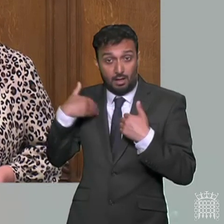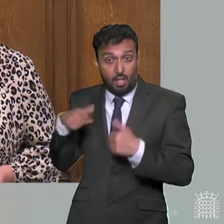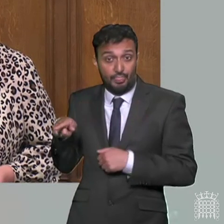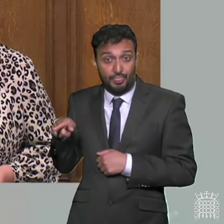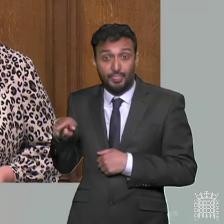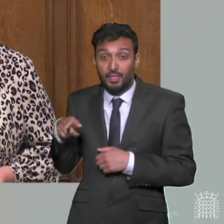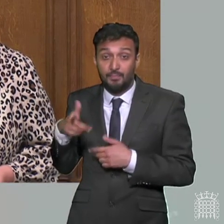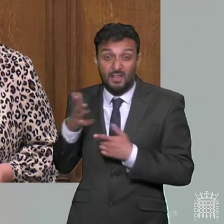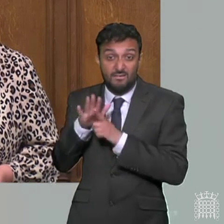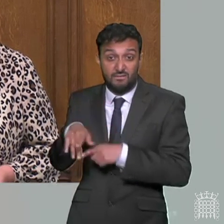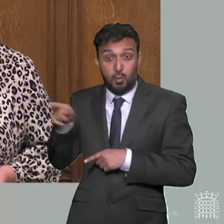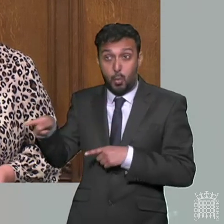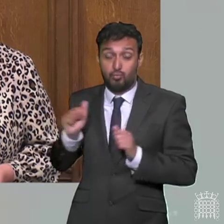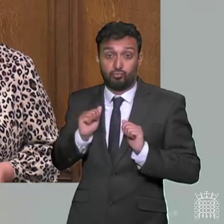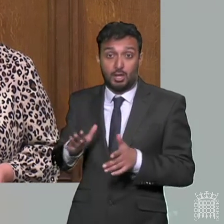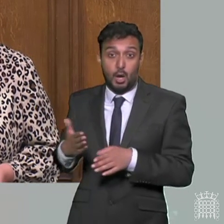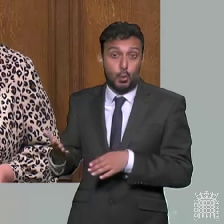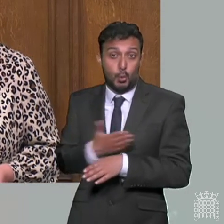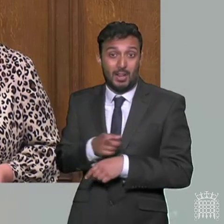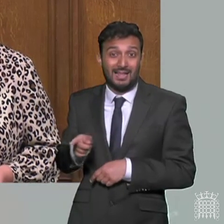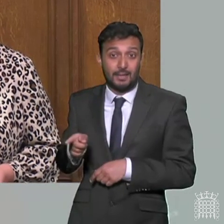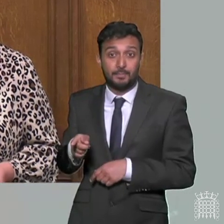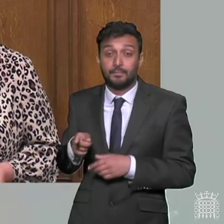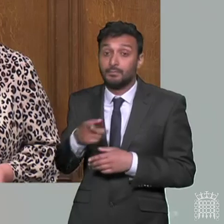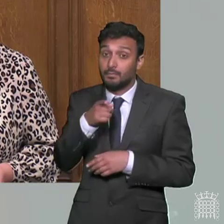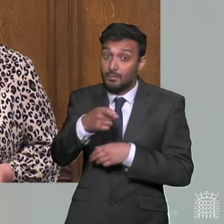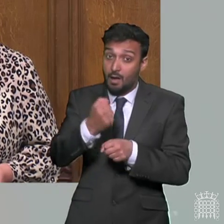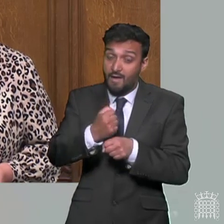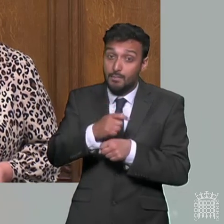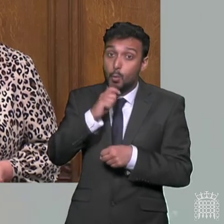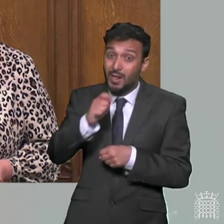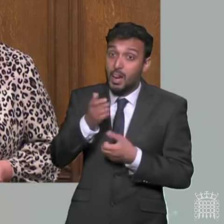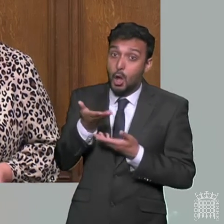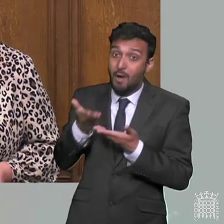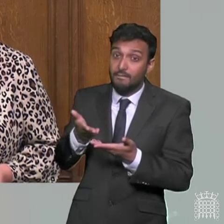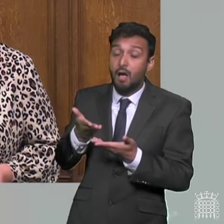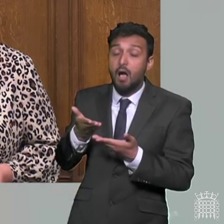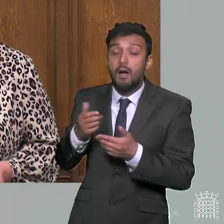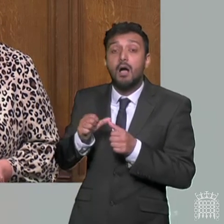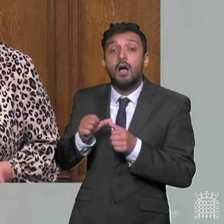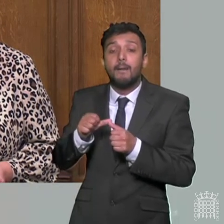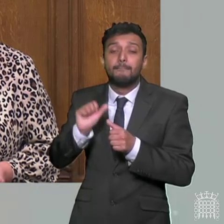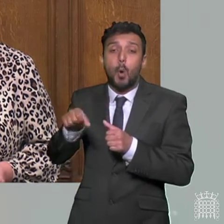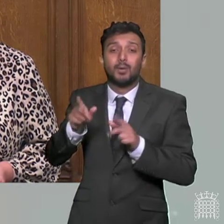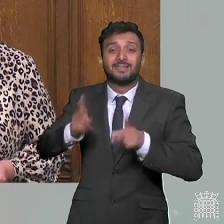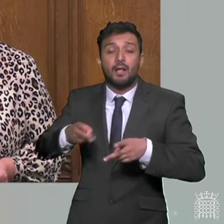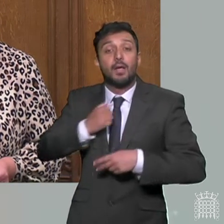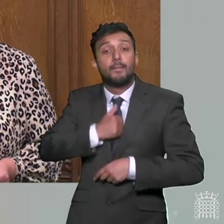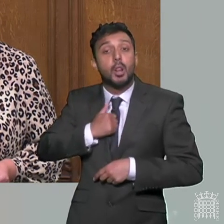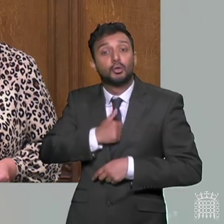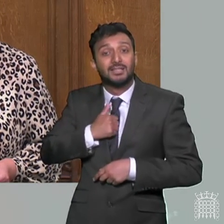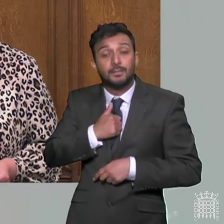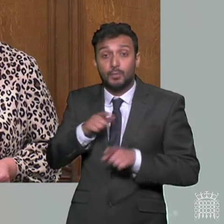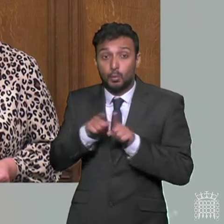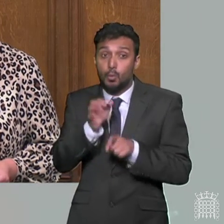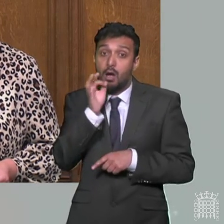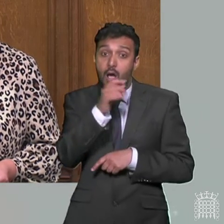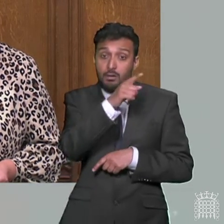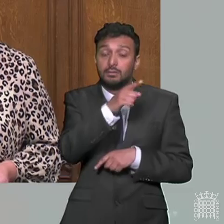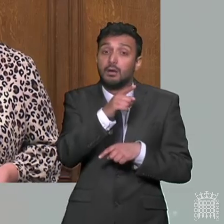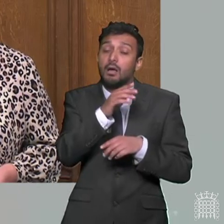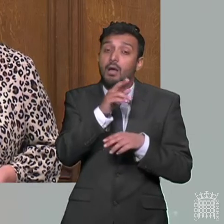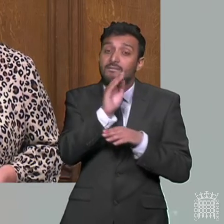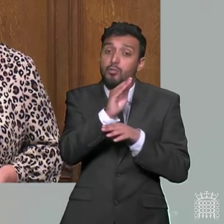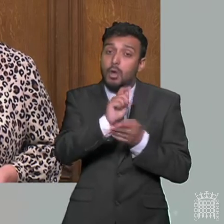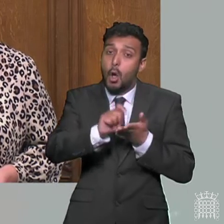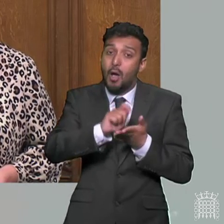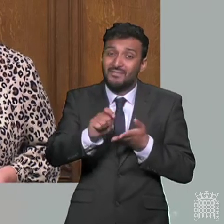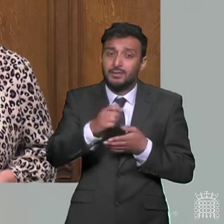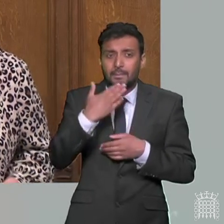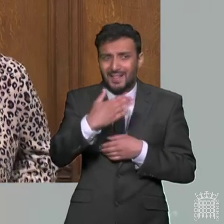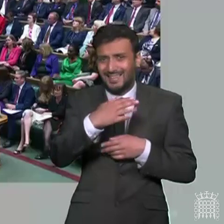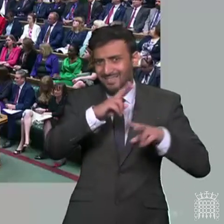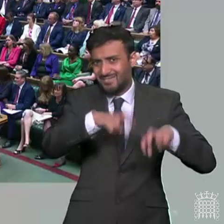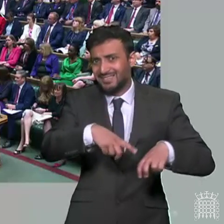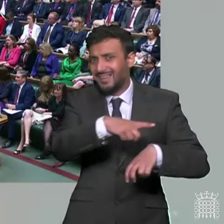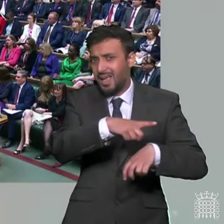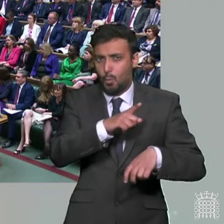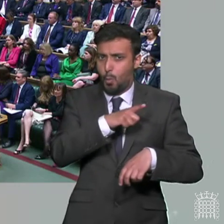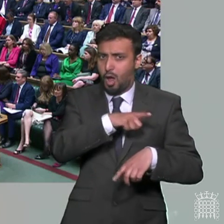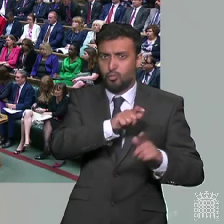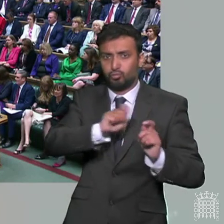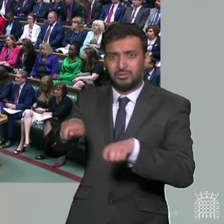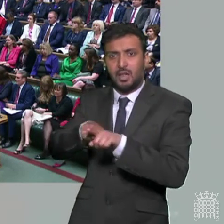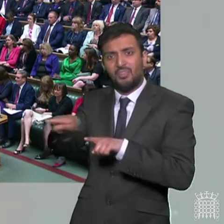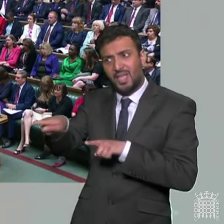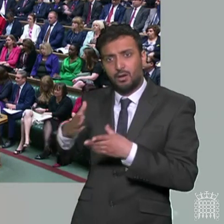Will the Prime Minister offer Bob’s partner, Stephen Honeyman, a posthumous apology and commit to asking the FCO for a formal response to his treatment while he worked at MI6?